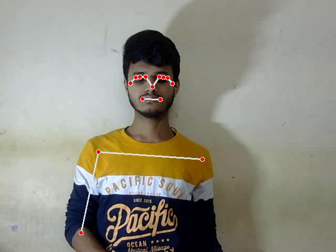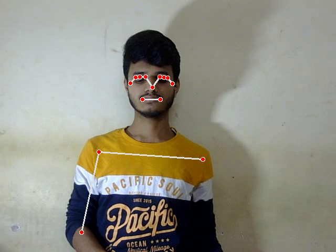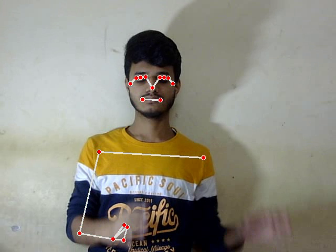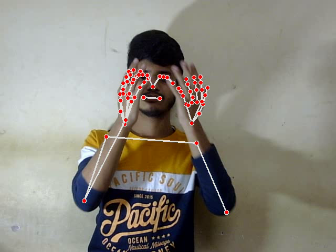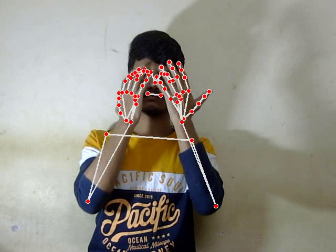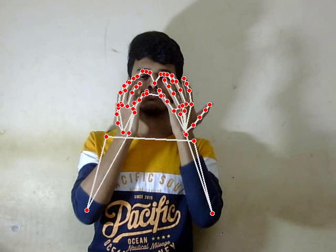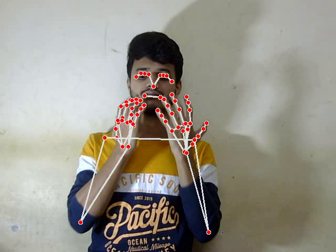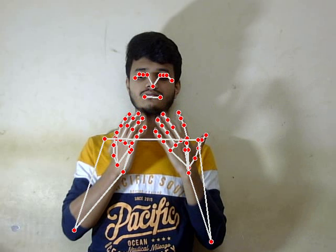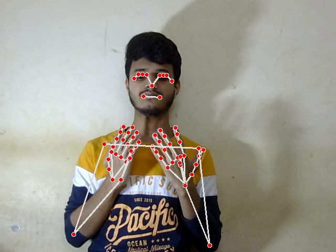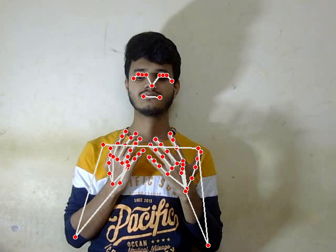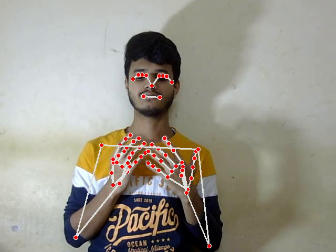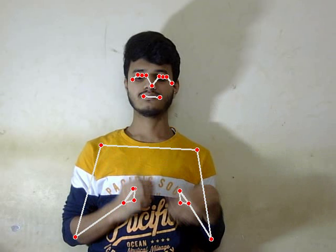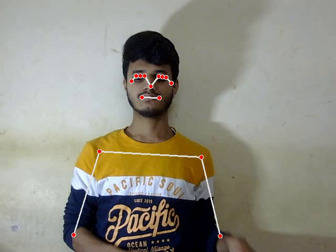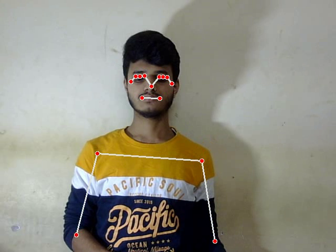sad